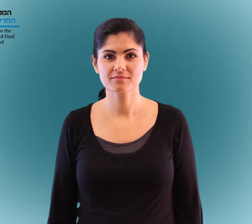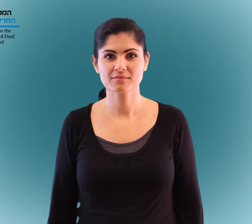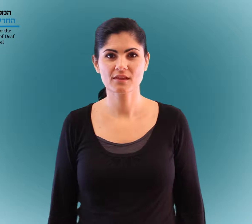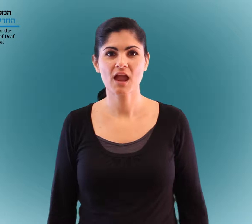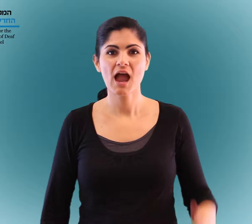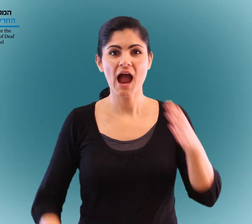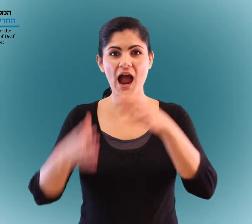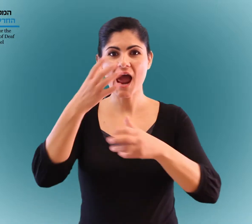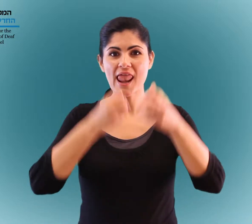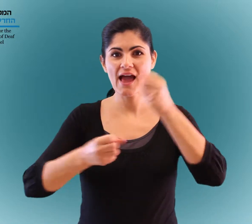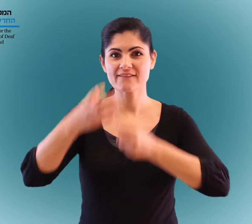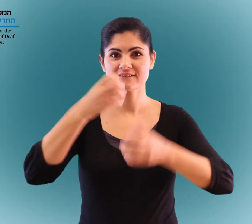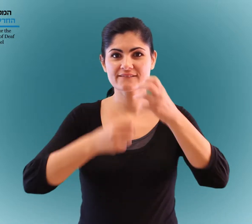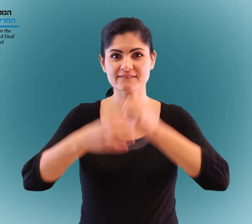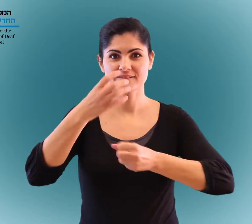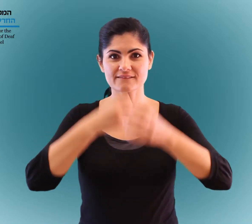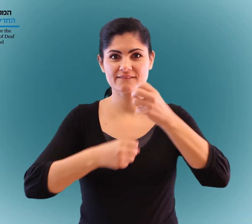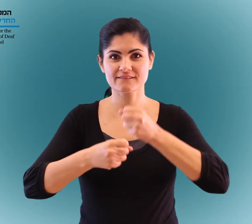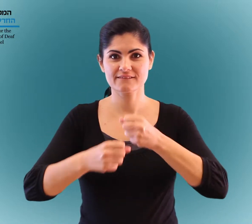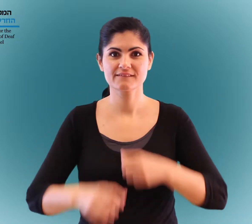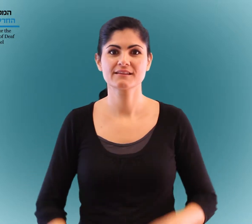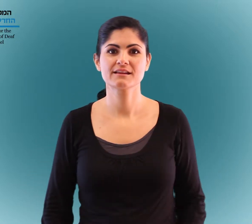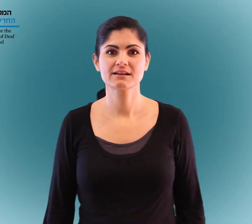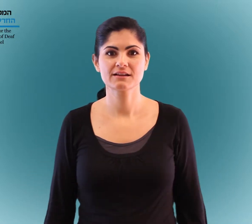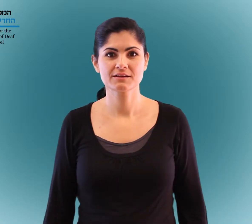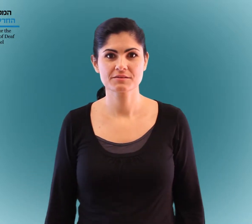חלב